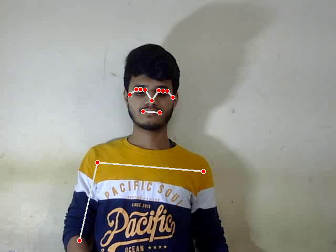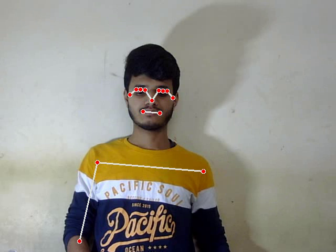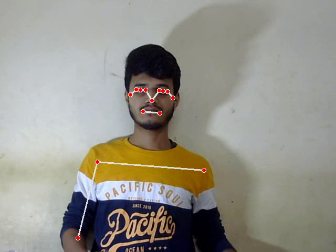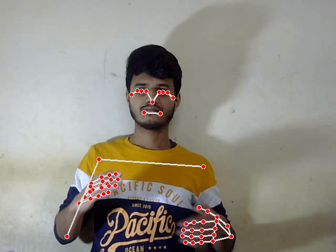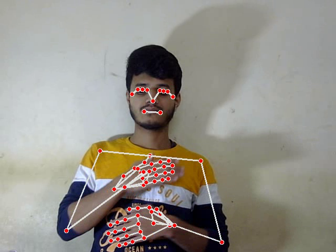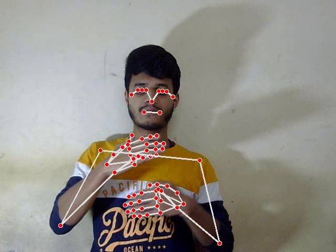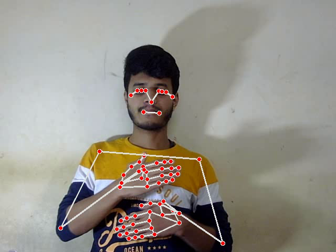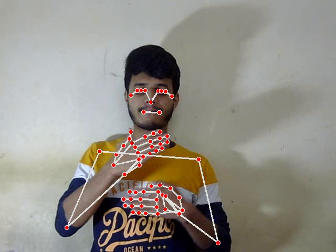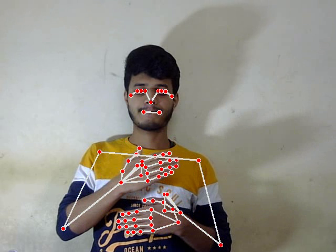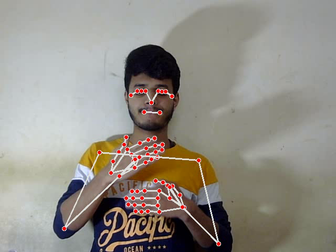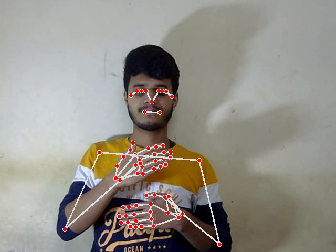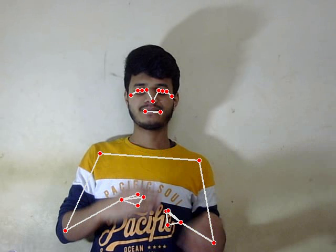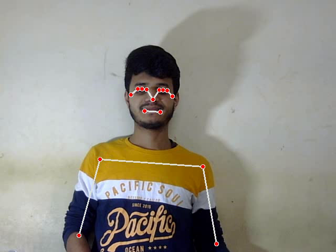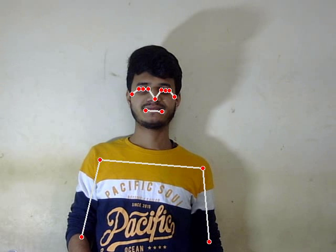happy